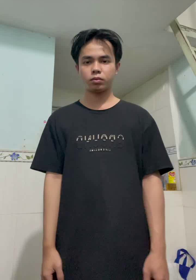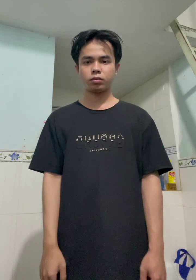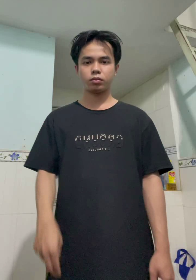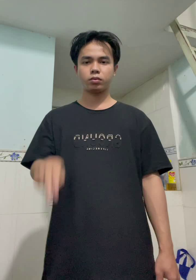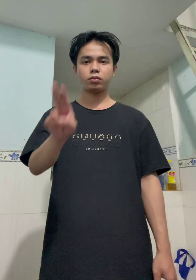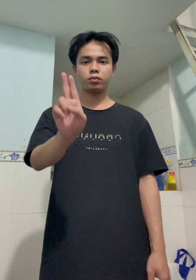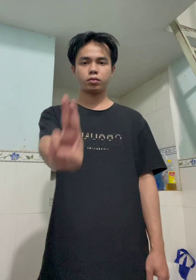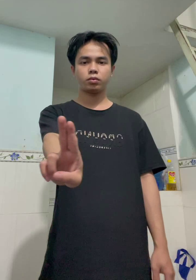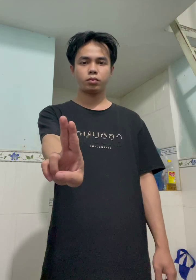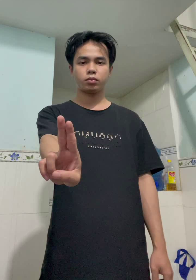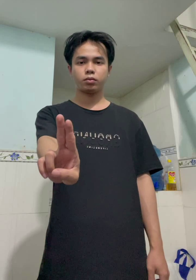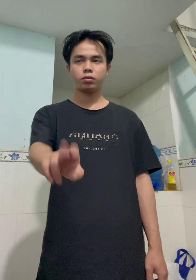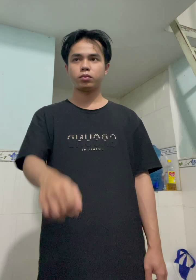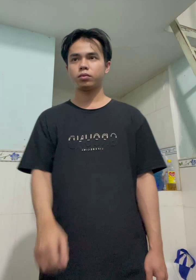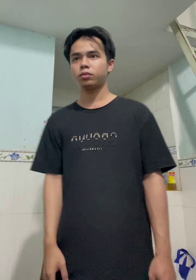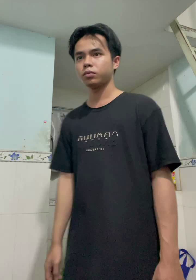u